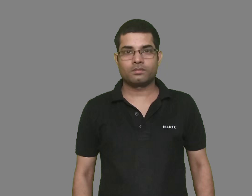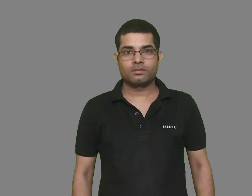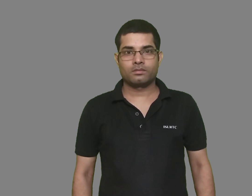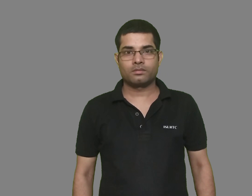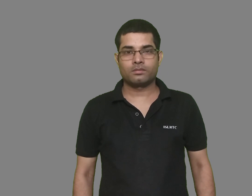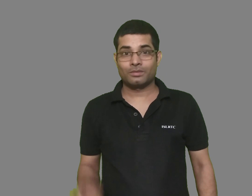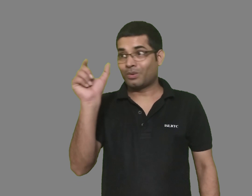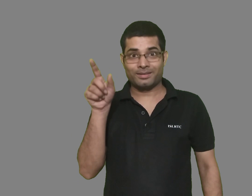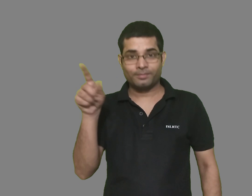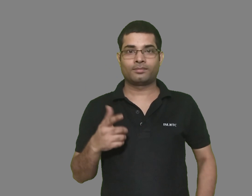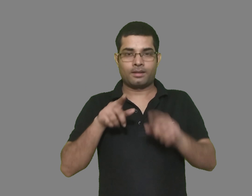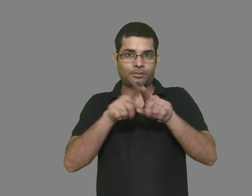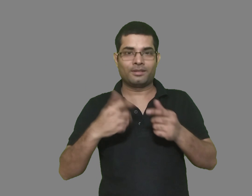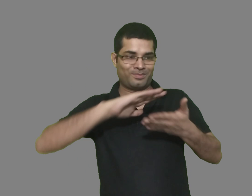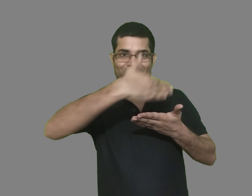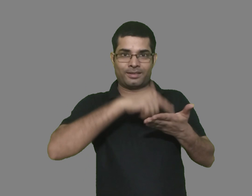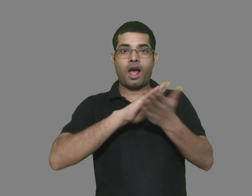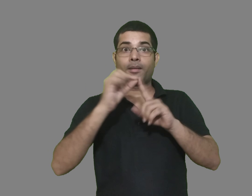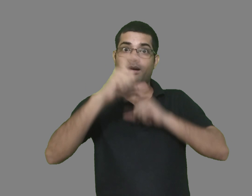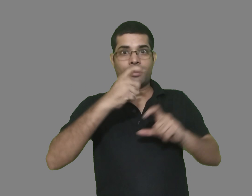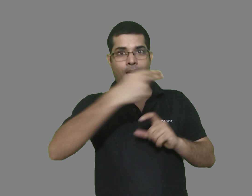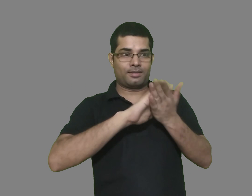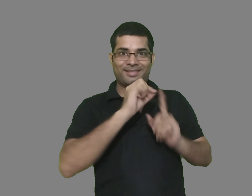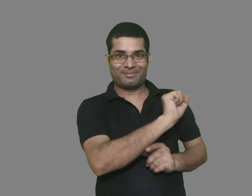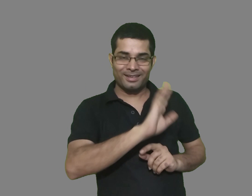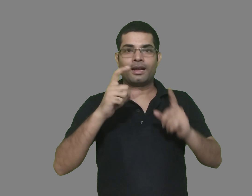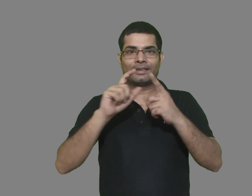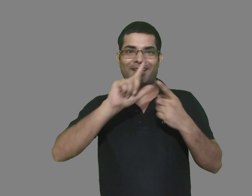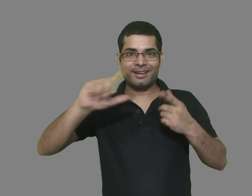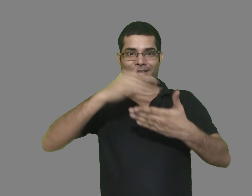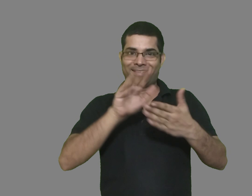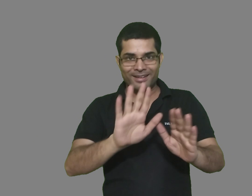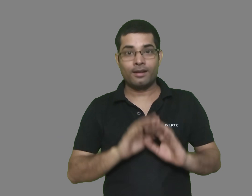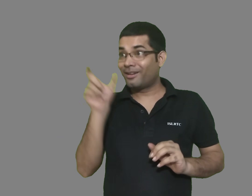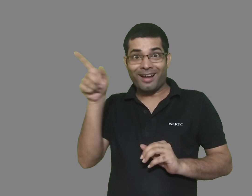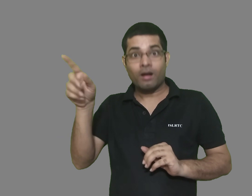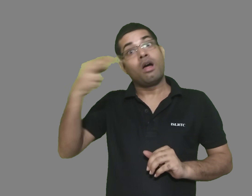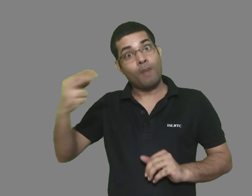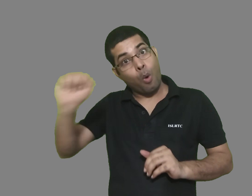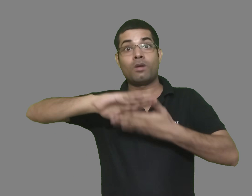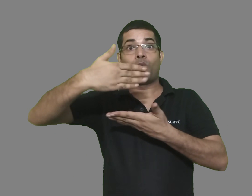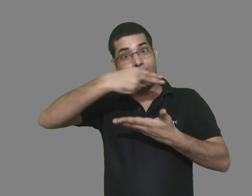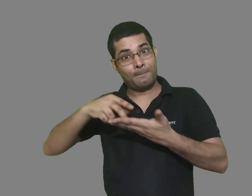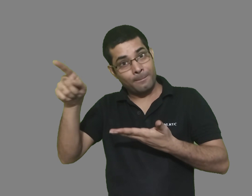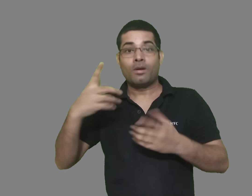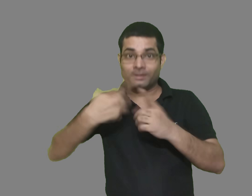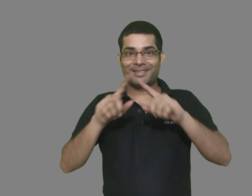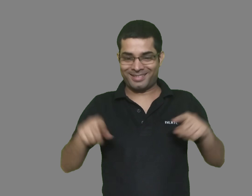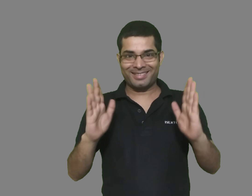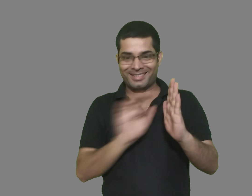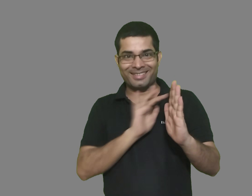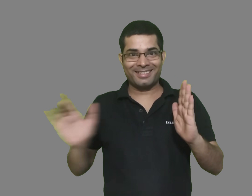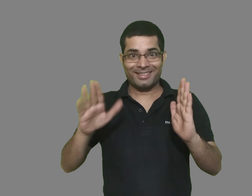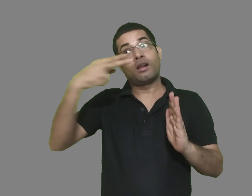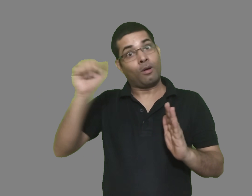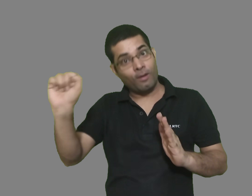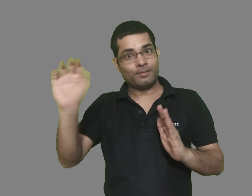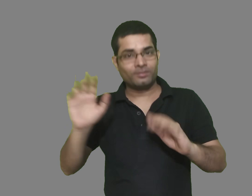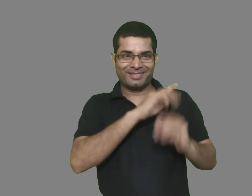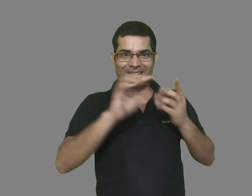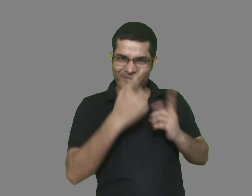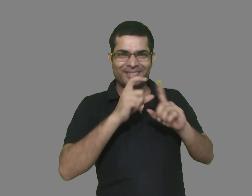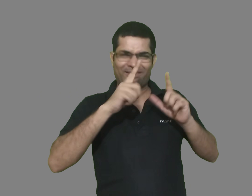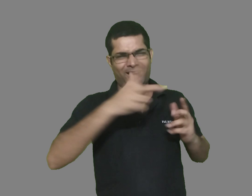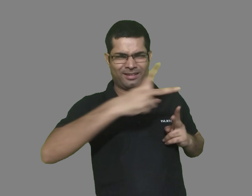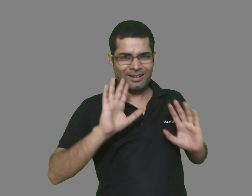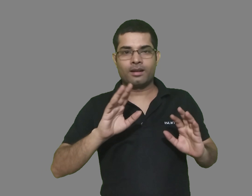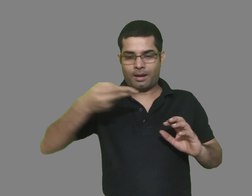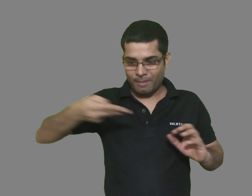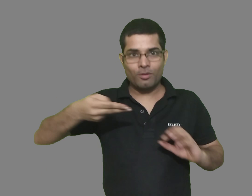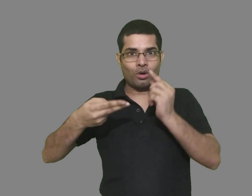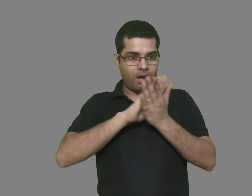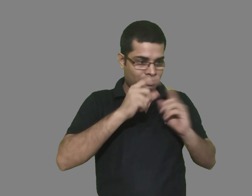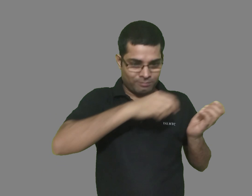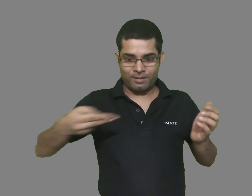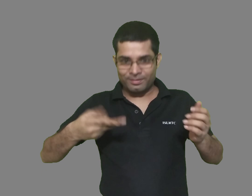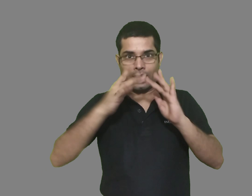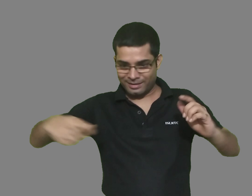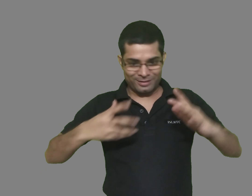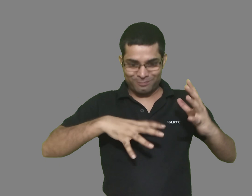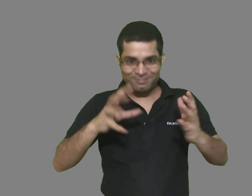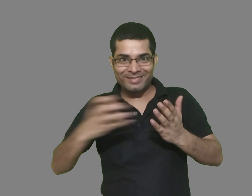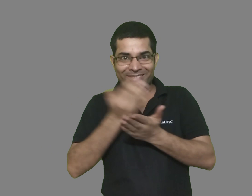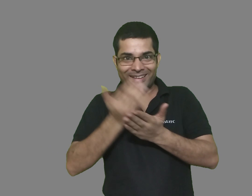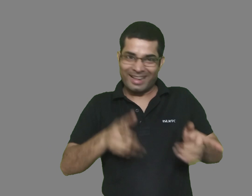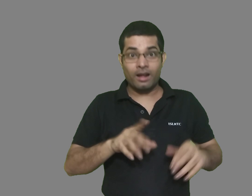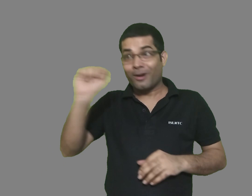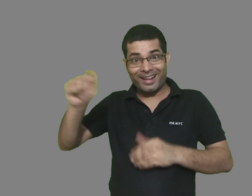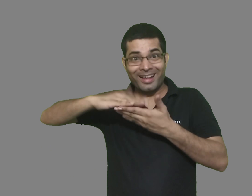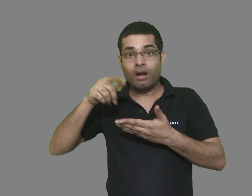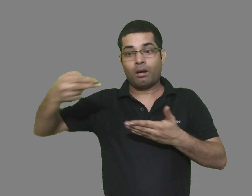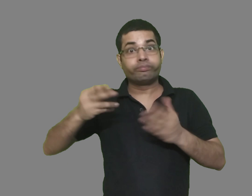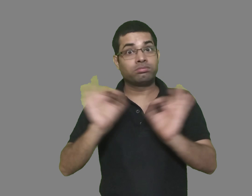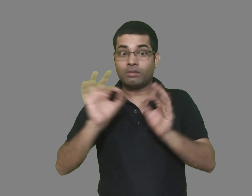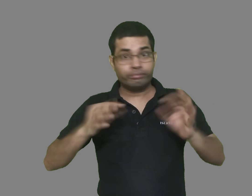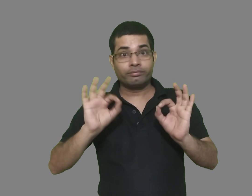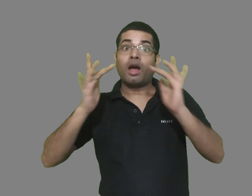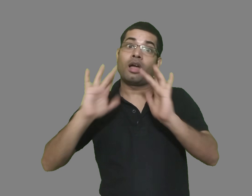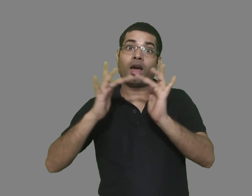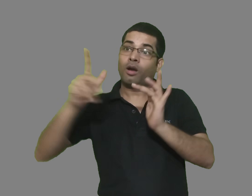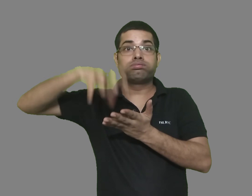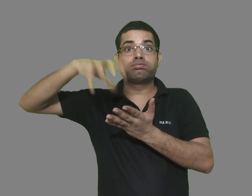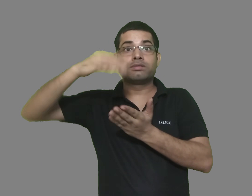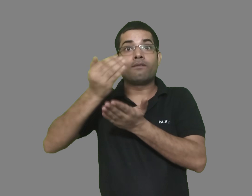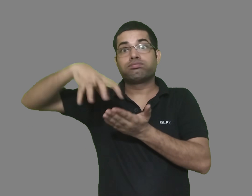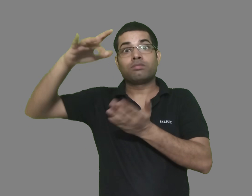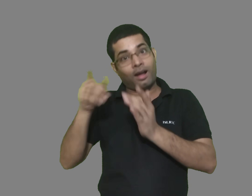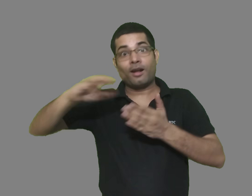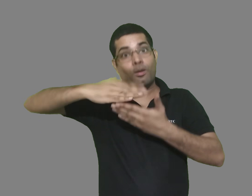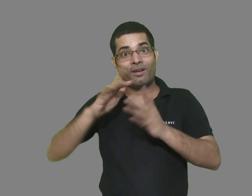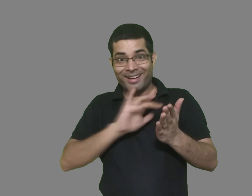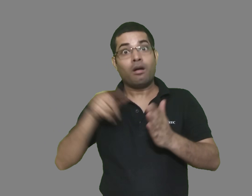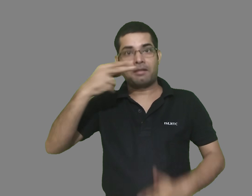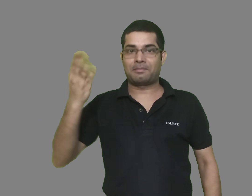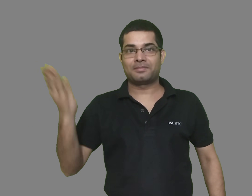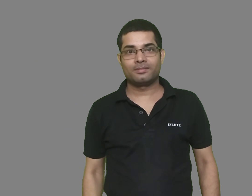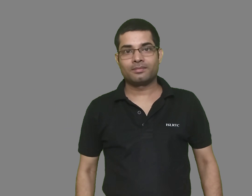Chrome book